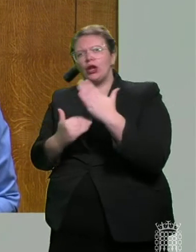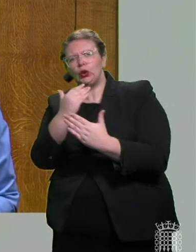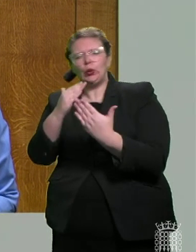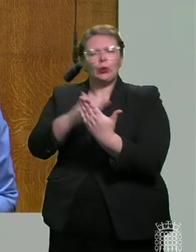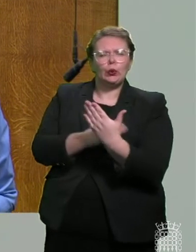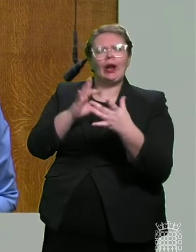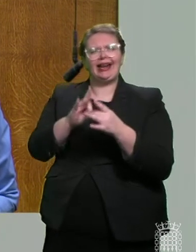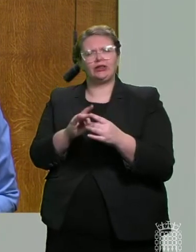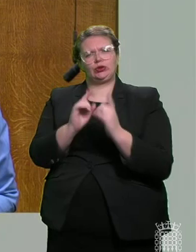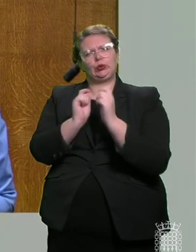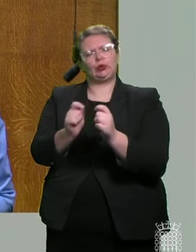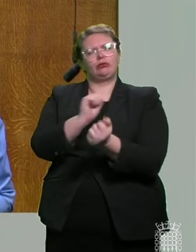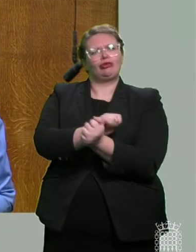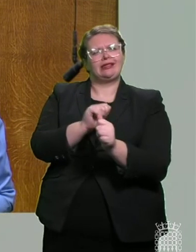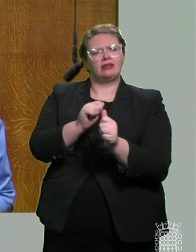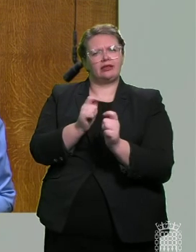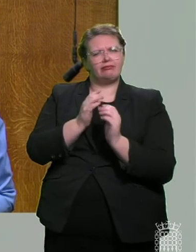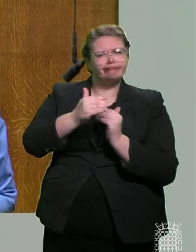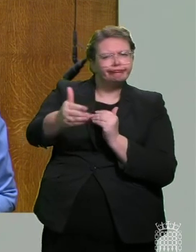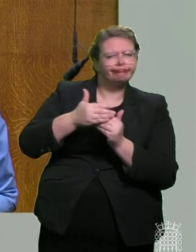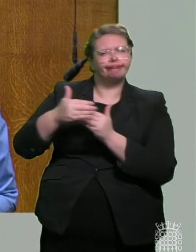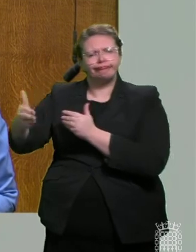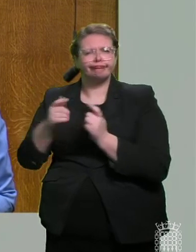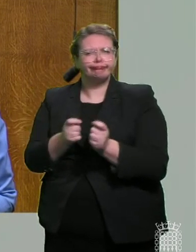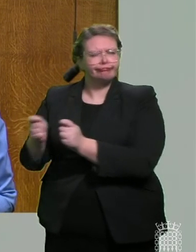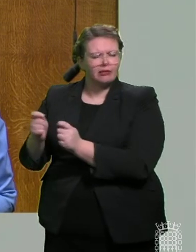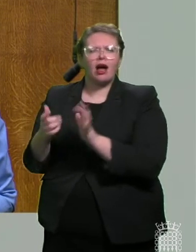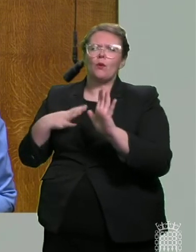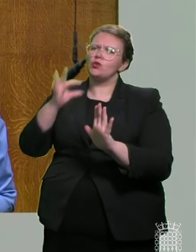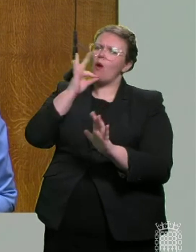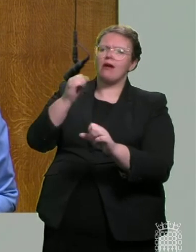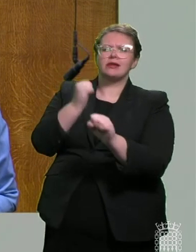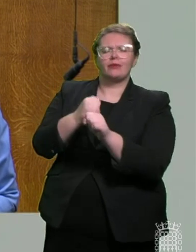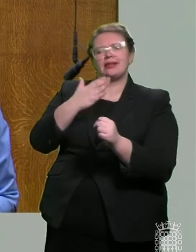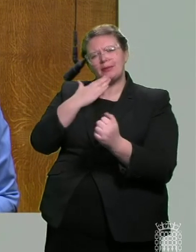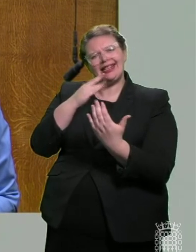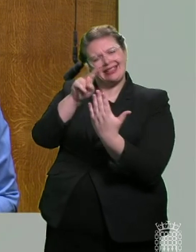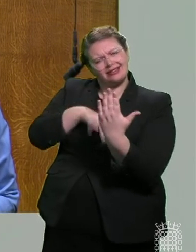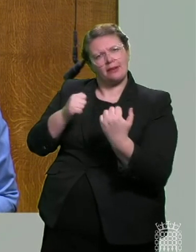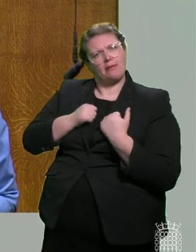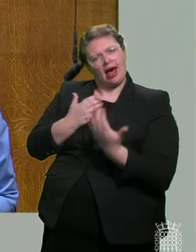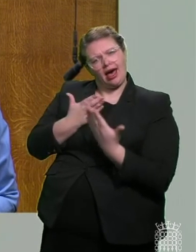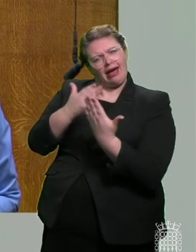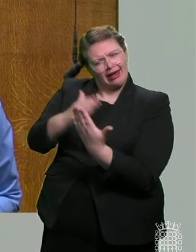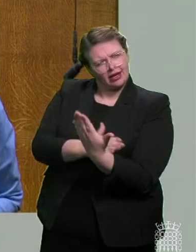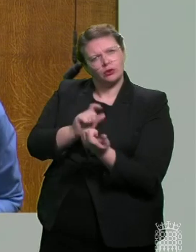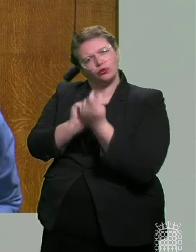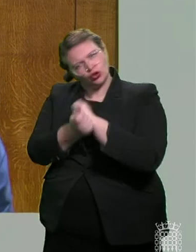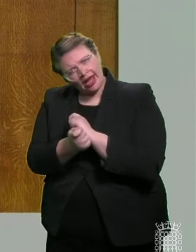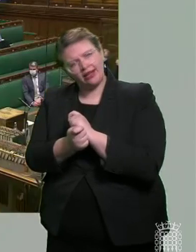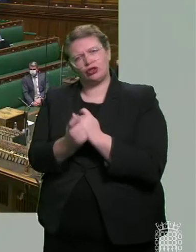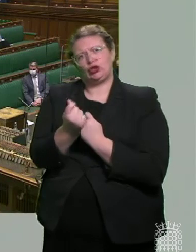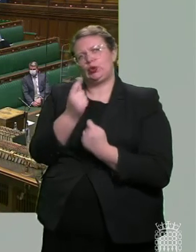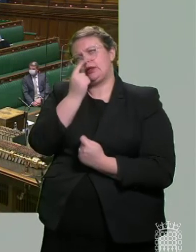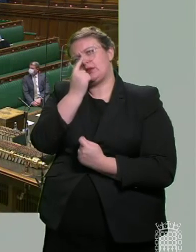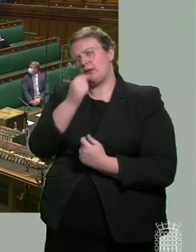So, will the Government now give Government time to my Bill to ensure that this necessary change is put on the statute book as soon as possible?